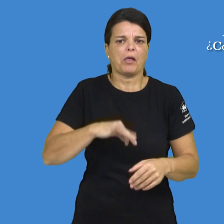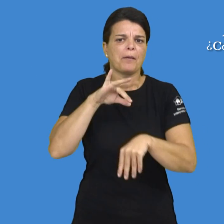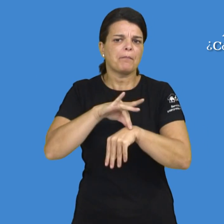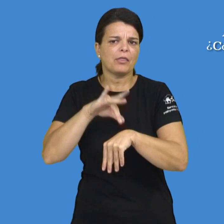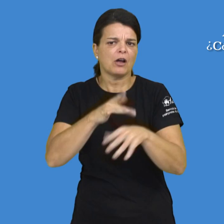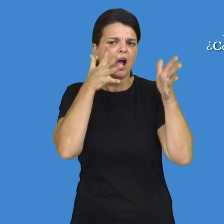enfermo